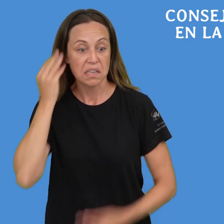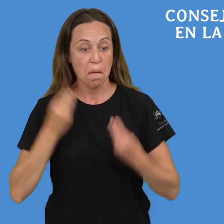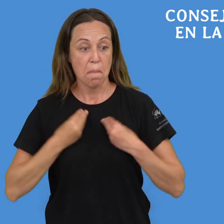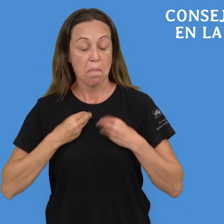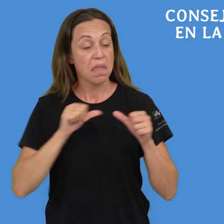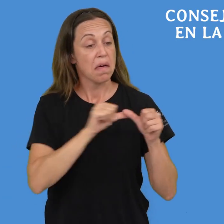vivir